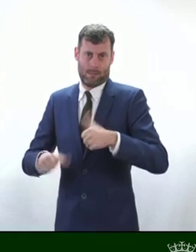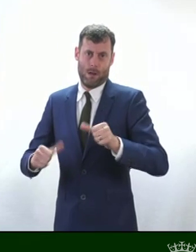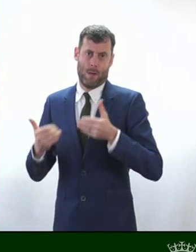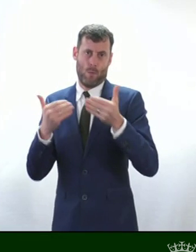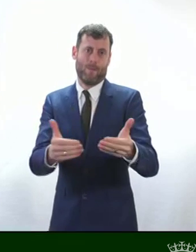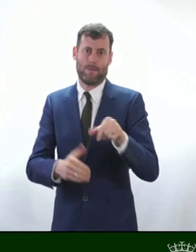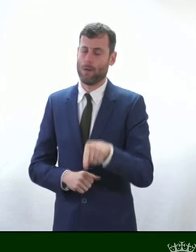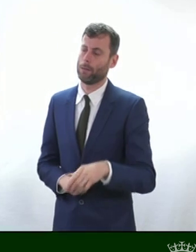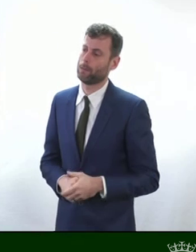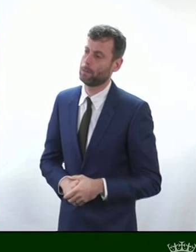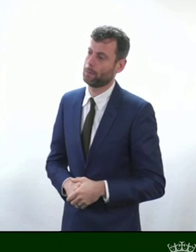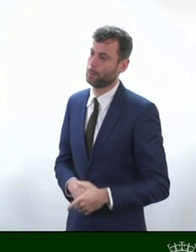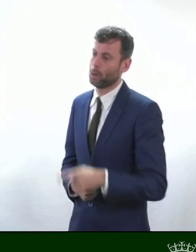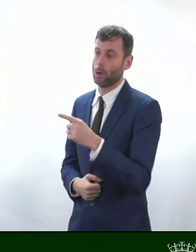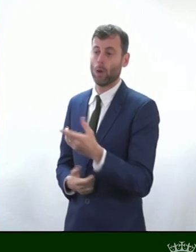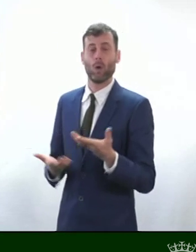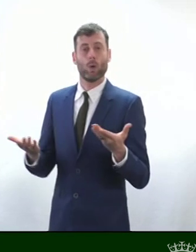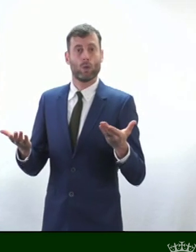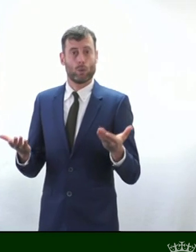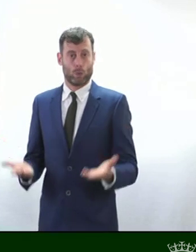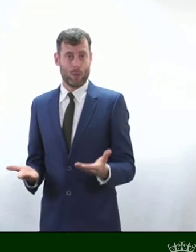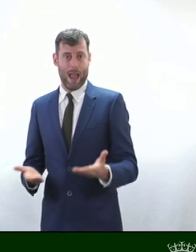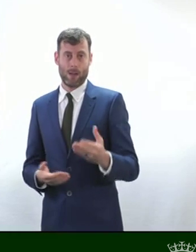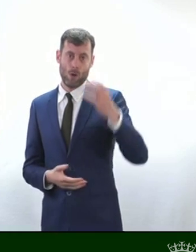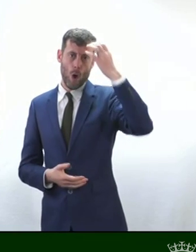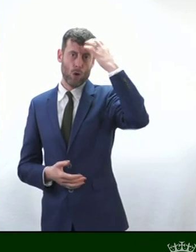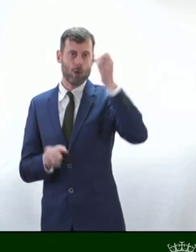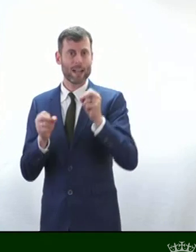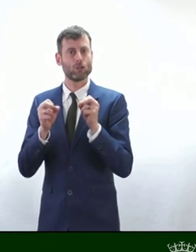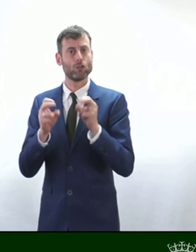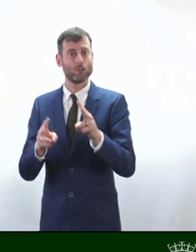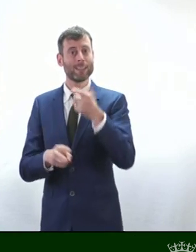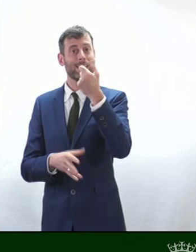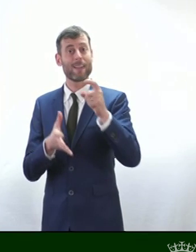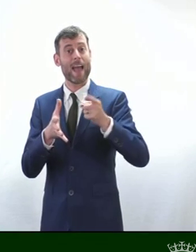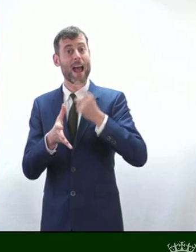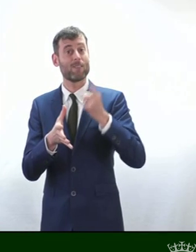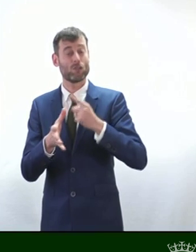Today is the 60th anniversary of “Coronation Street”, the world’s longest running TV drama series.